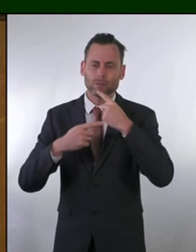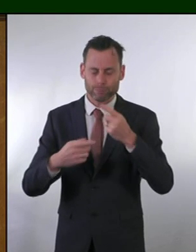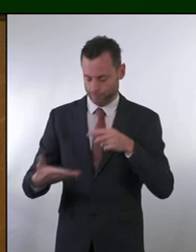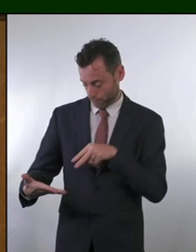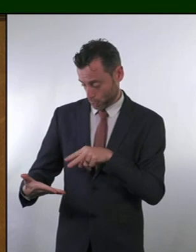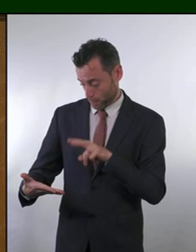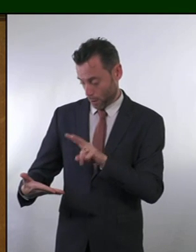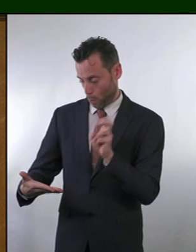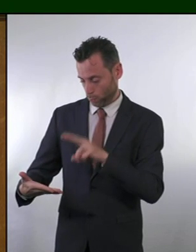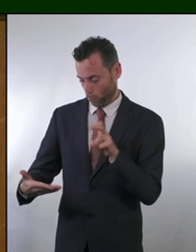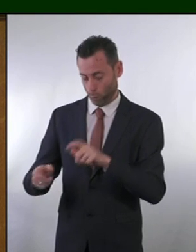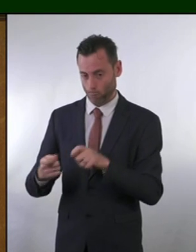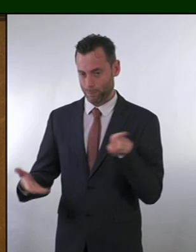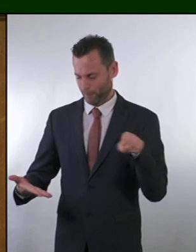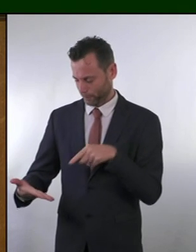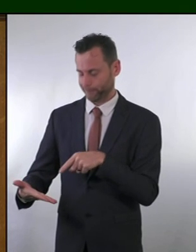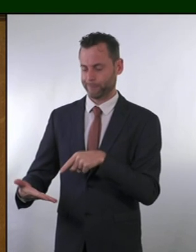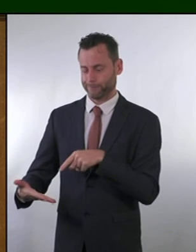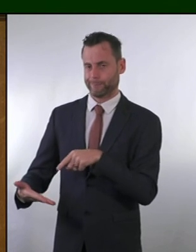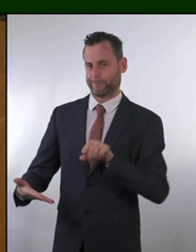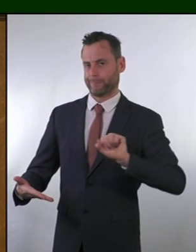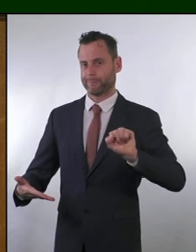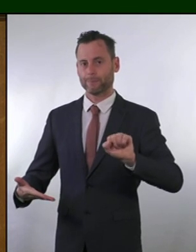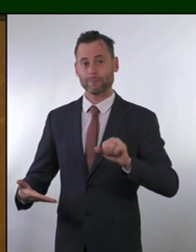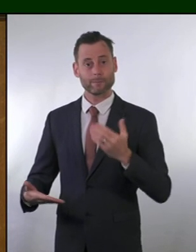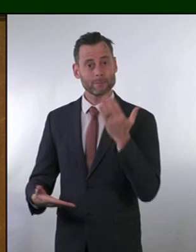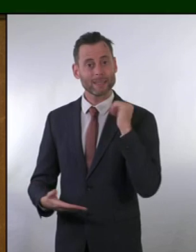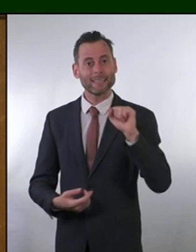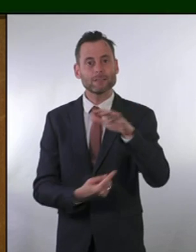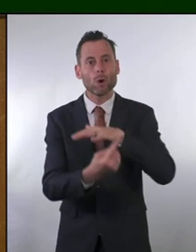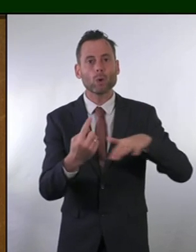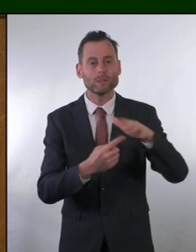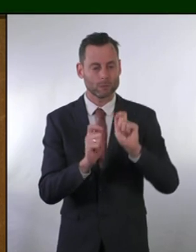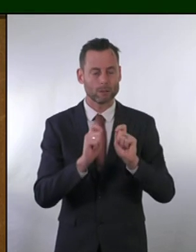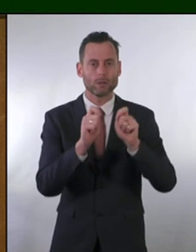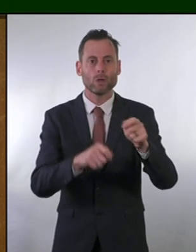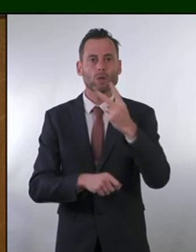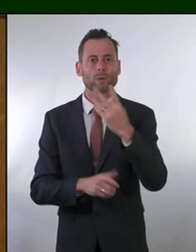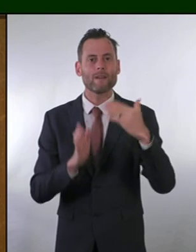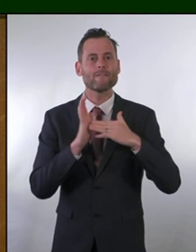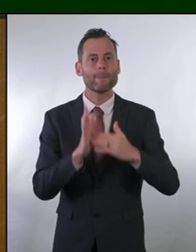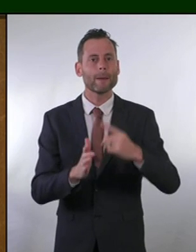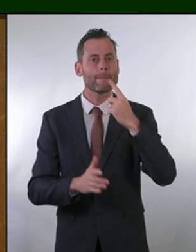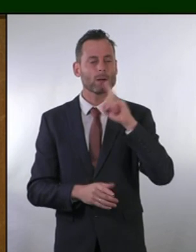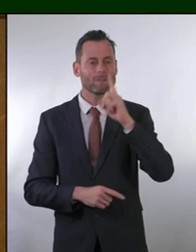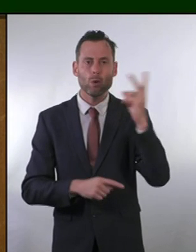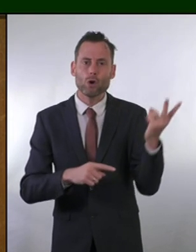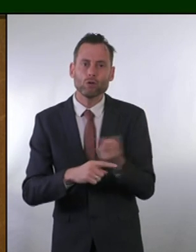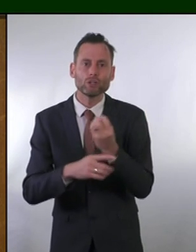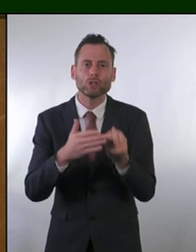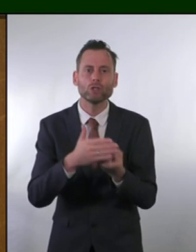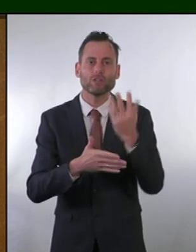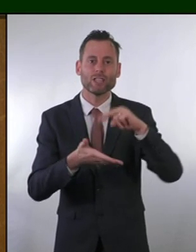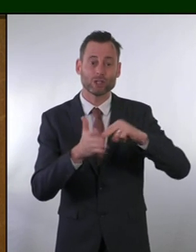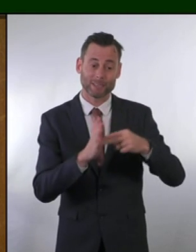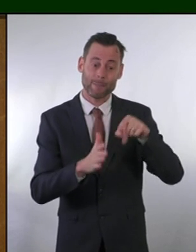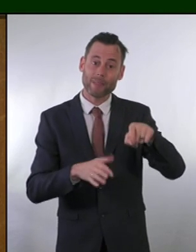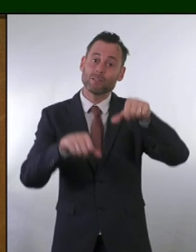At the weekend, we discovered that his constituency had been awarded £25 million from the regeneration scheme and that that was approved by one of his own Ministers.